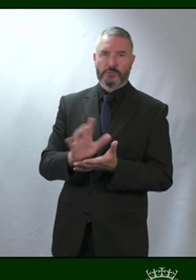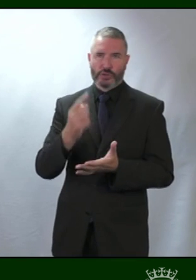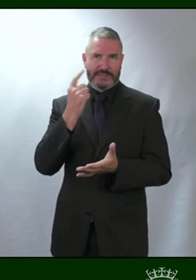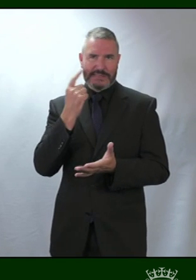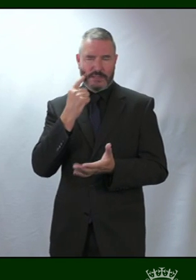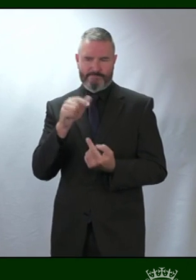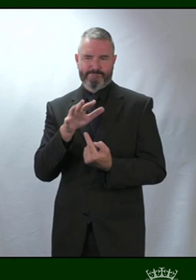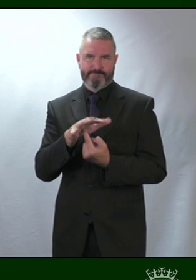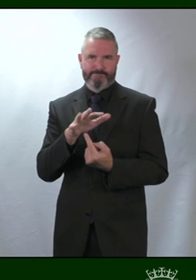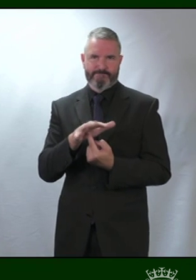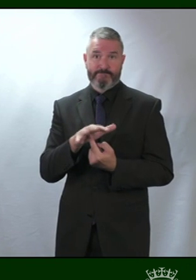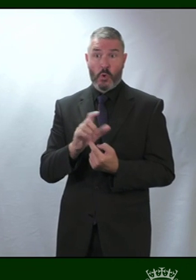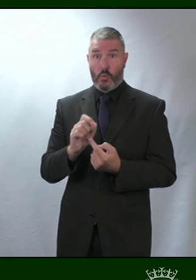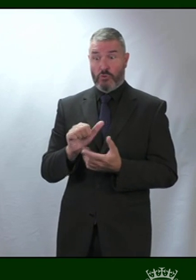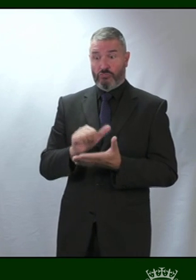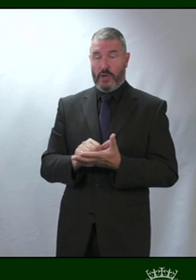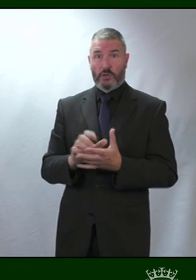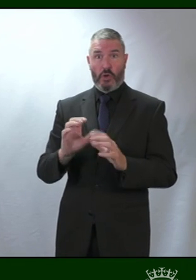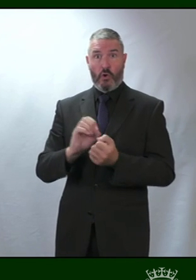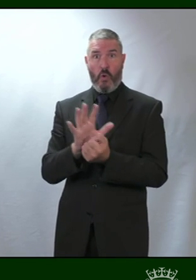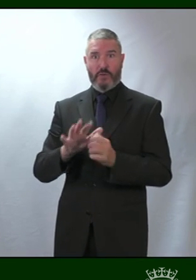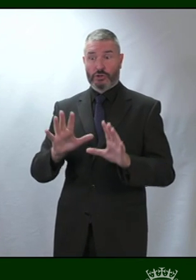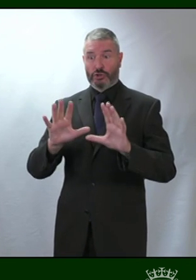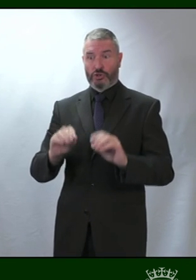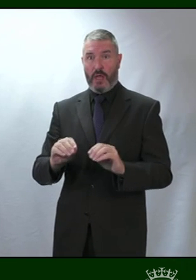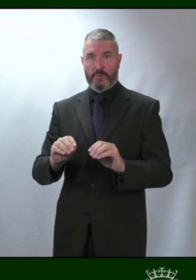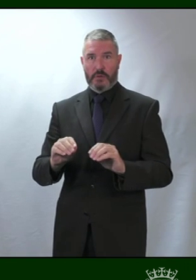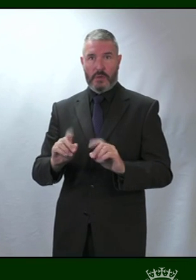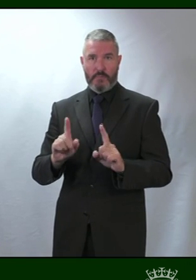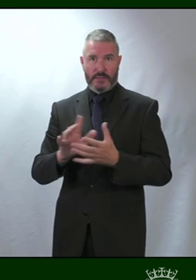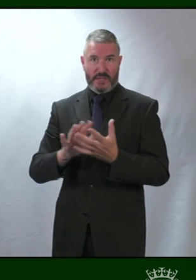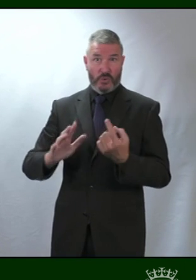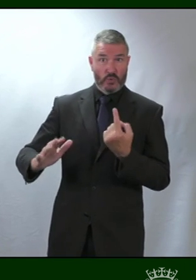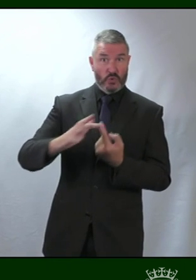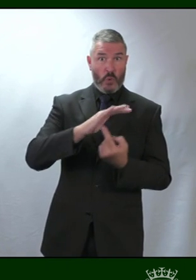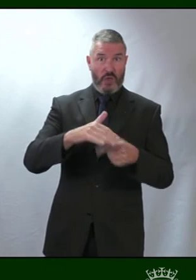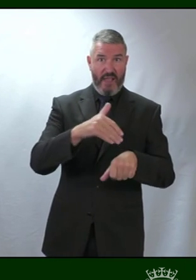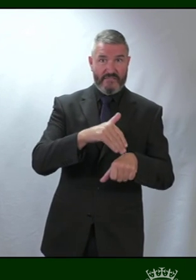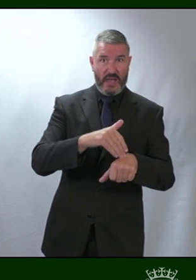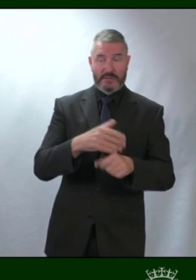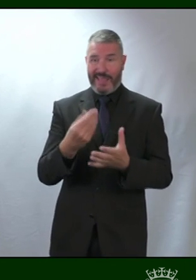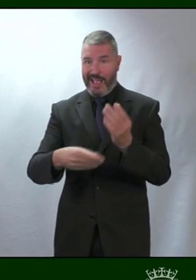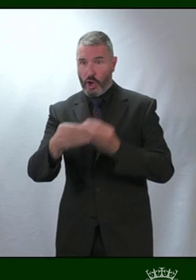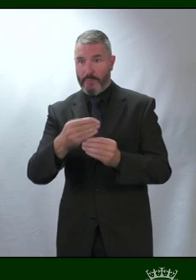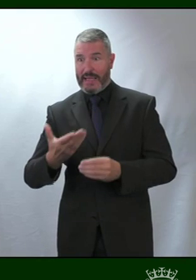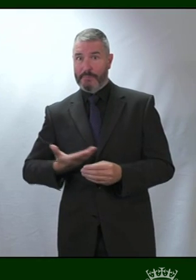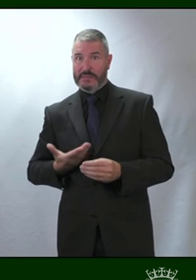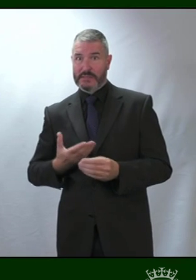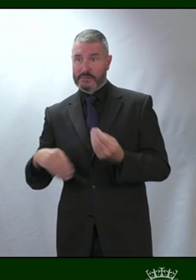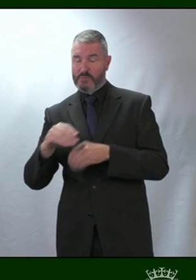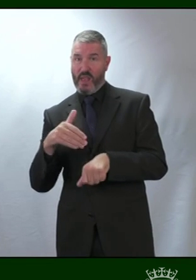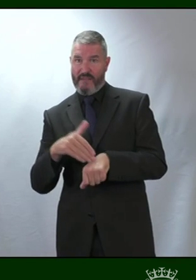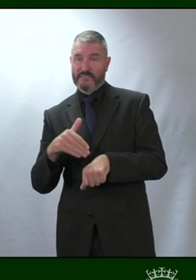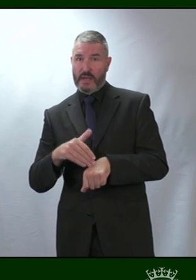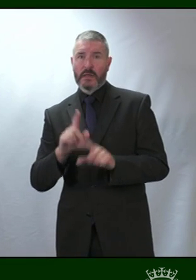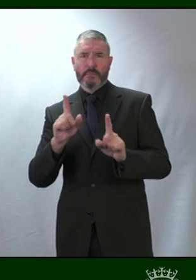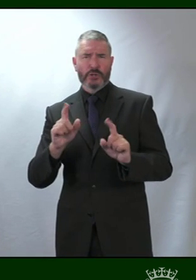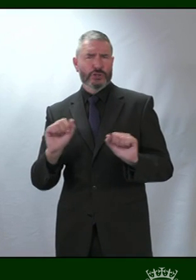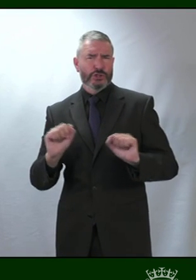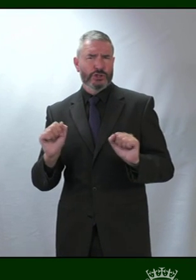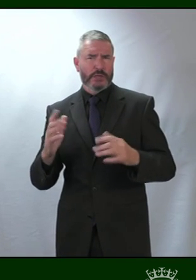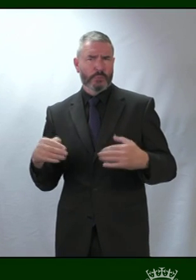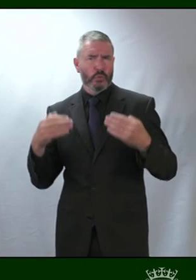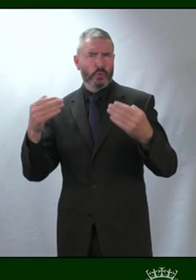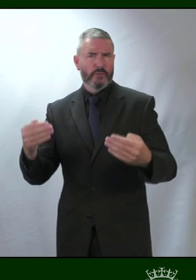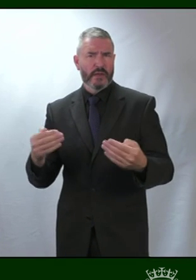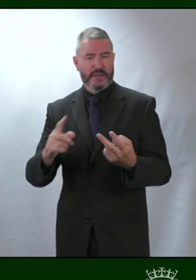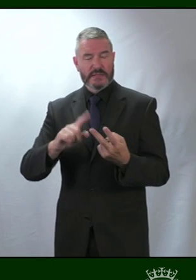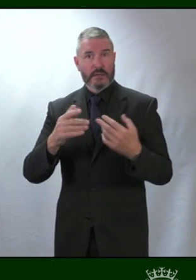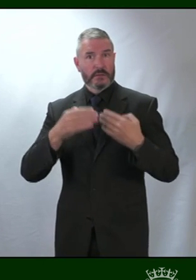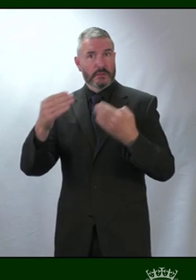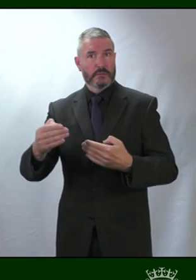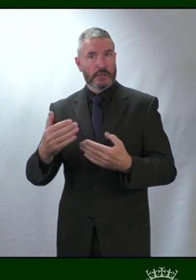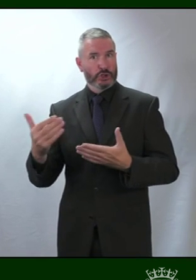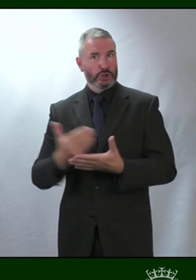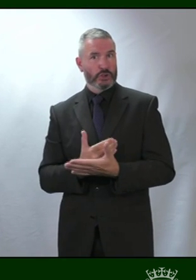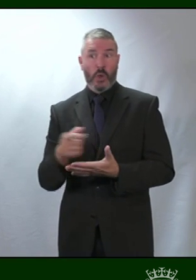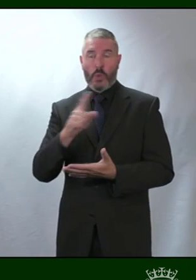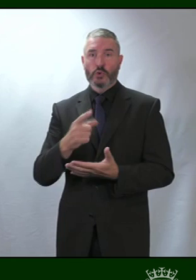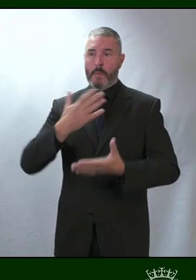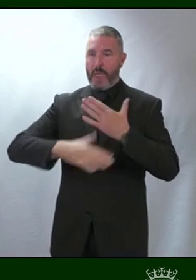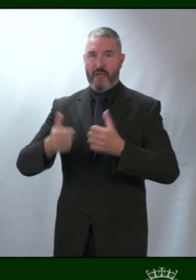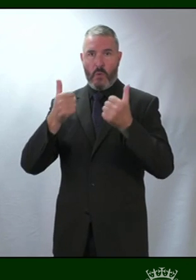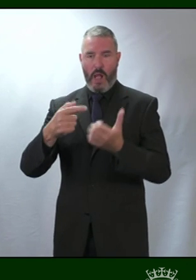It is clear that doing the right thing to stop the spread of covid-19 is going to have a social, business and economic impact, but as yet the UK Government have not moved to ensure in this new phase that there is full security for those doing the right thing.